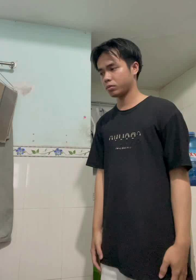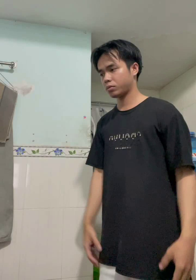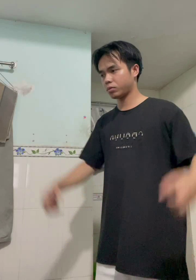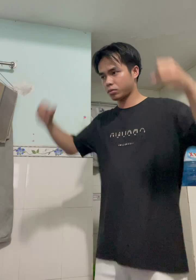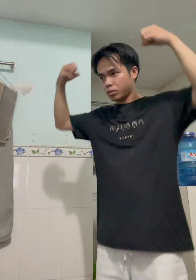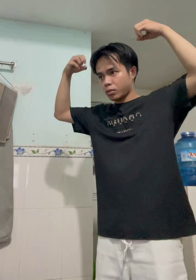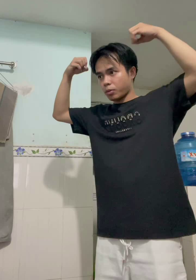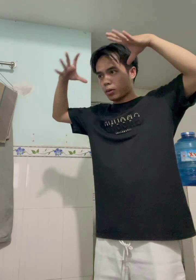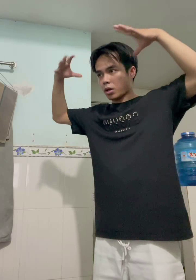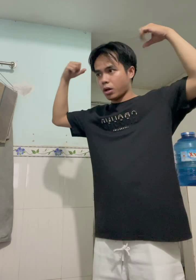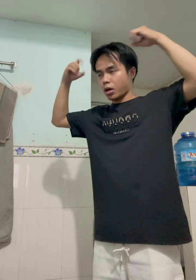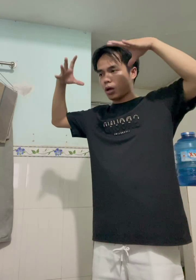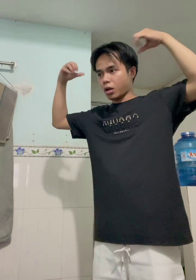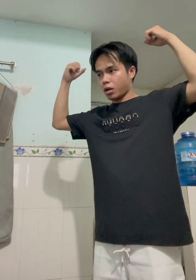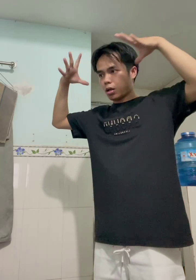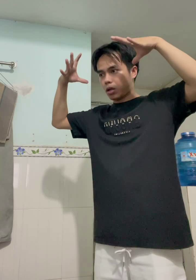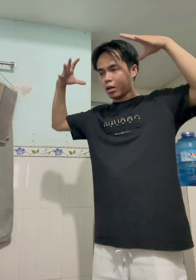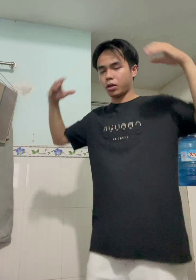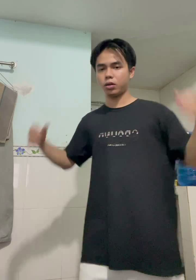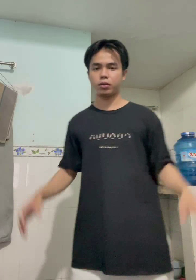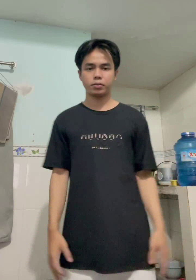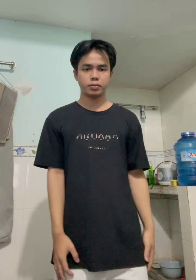mua